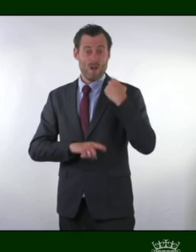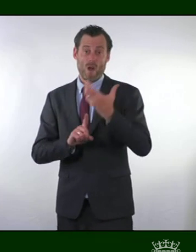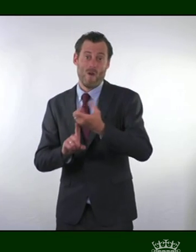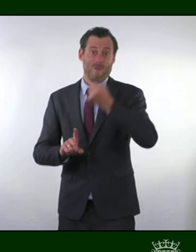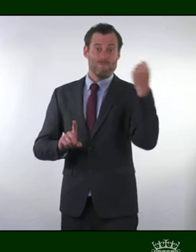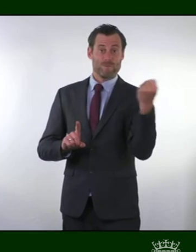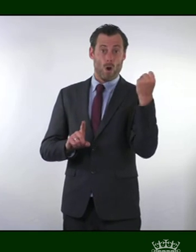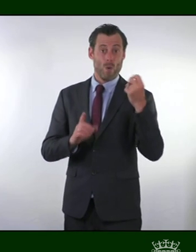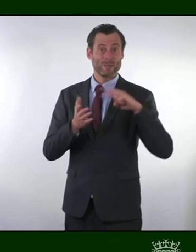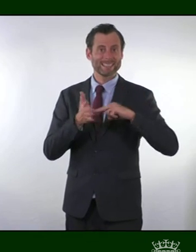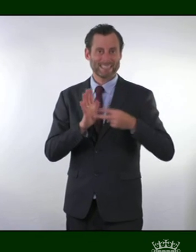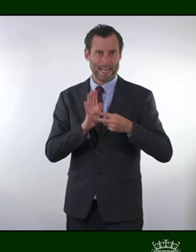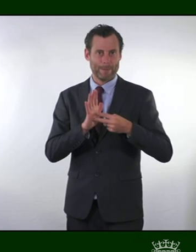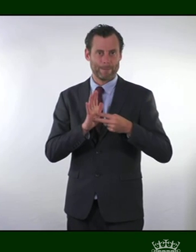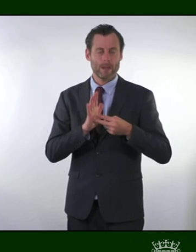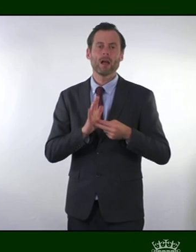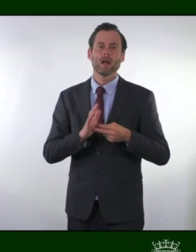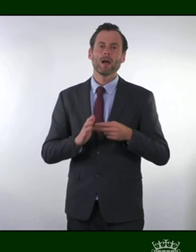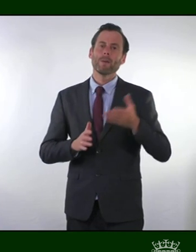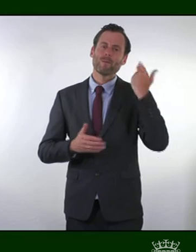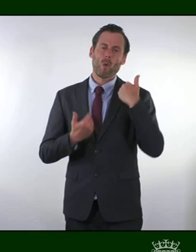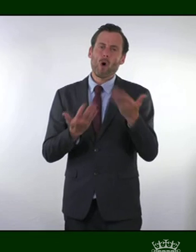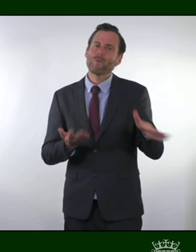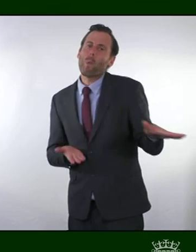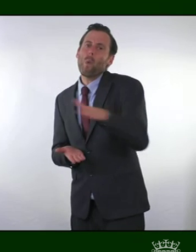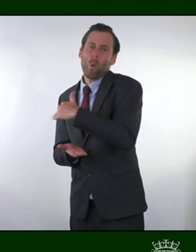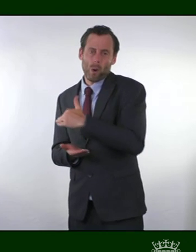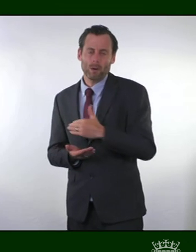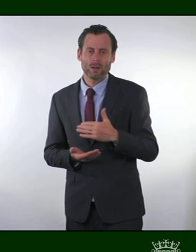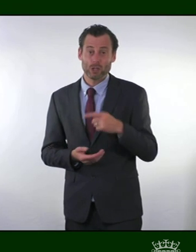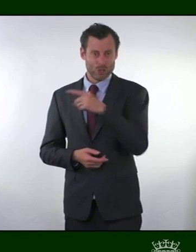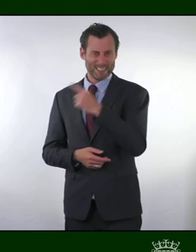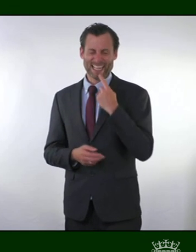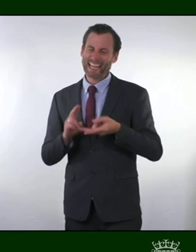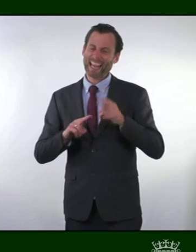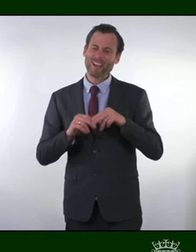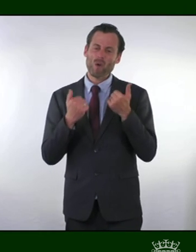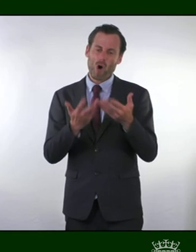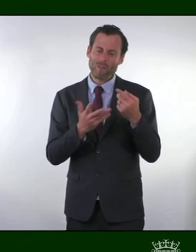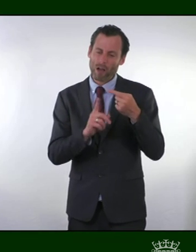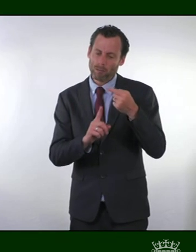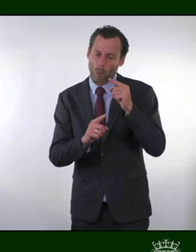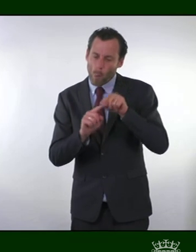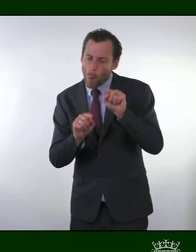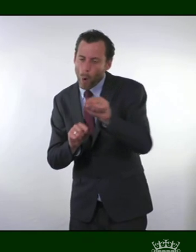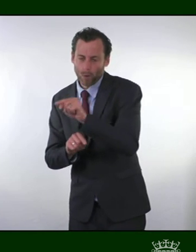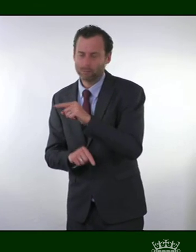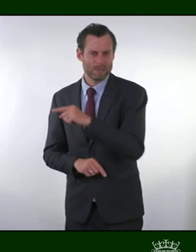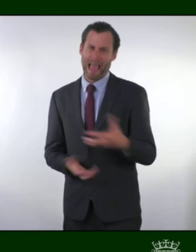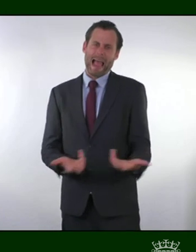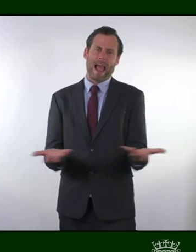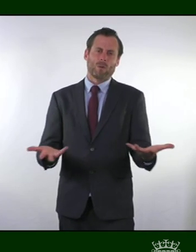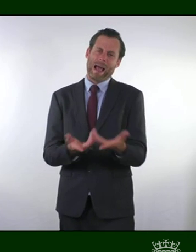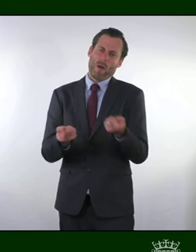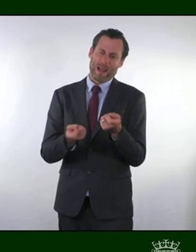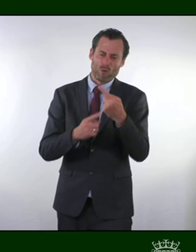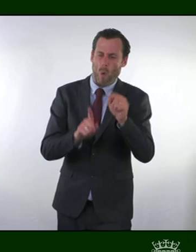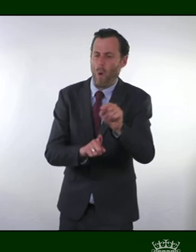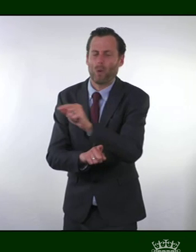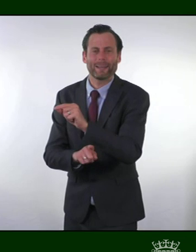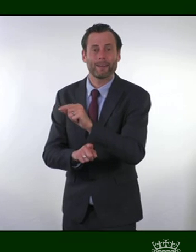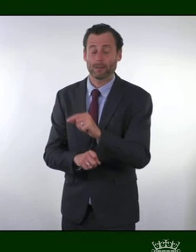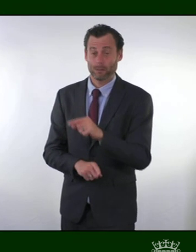I have not heard from the honourable Lady how she would solve those challenges and hard choices, but we remain committed to protecting people in their jobs.